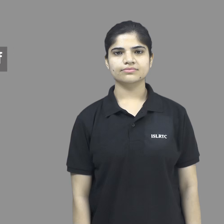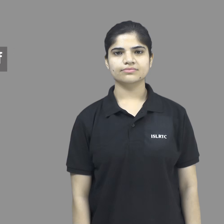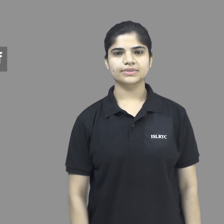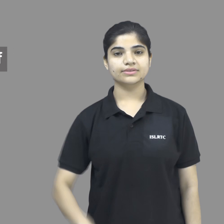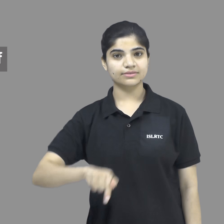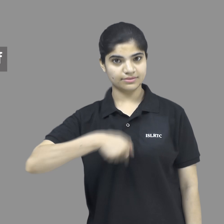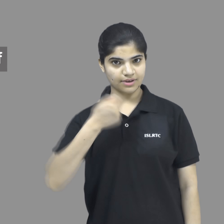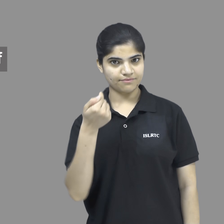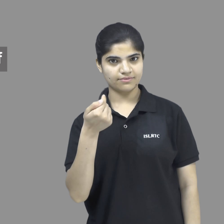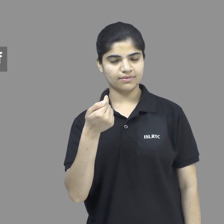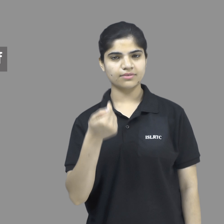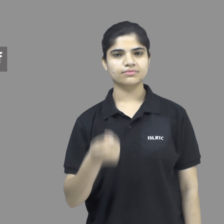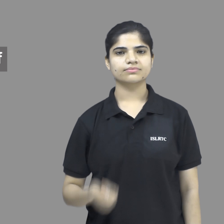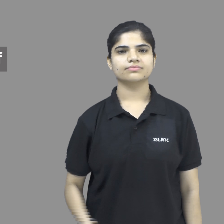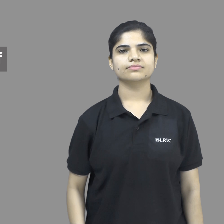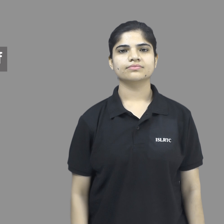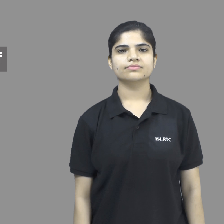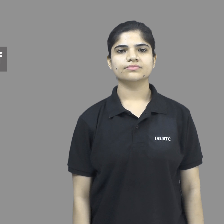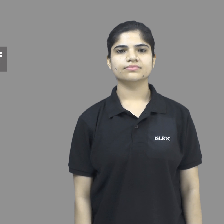Myself